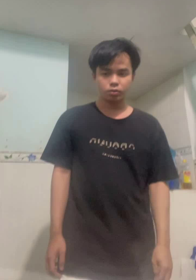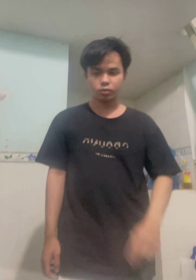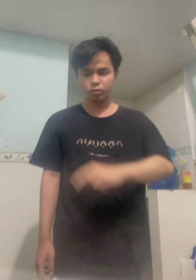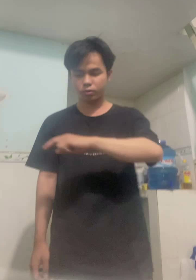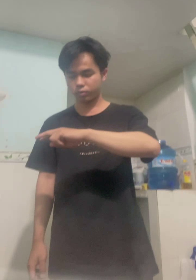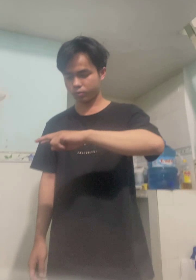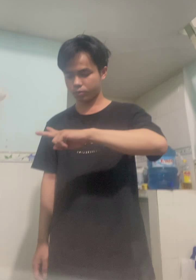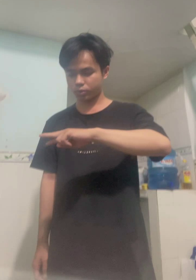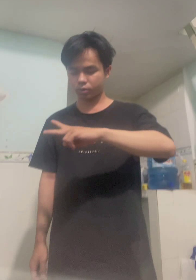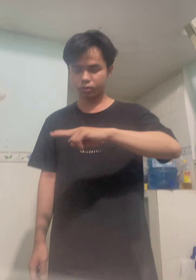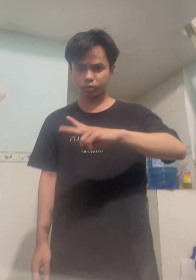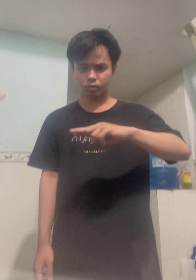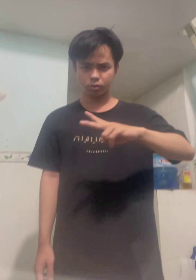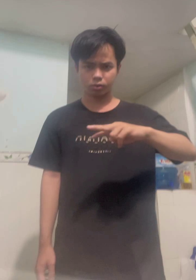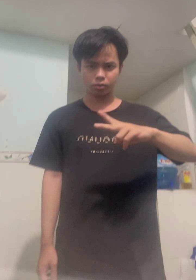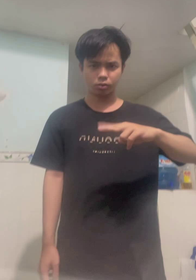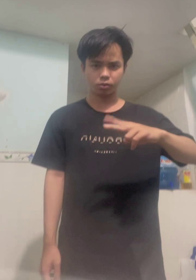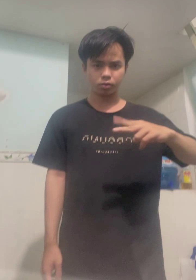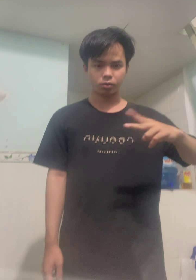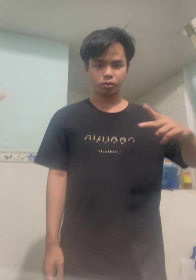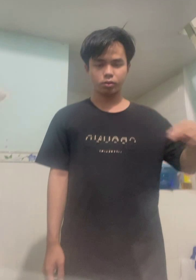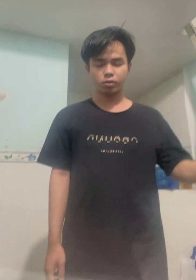boi